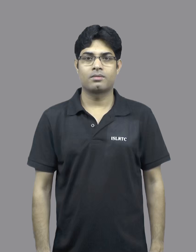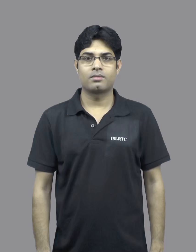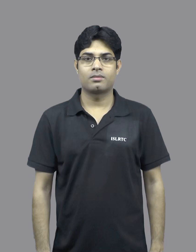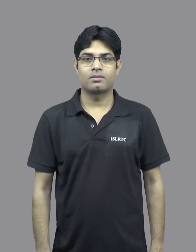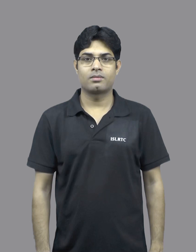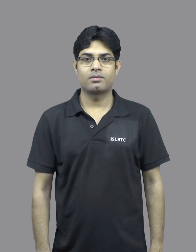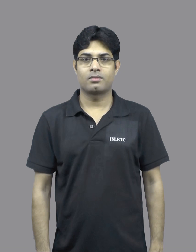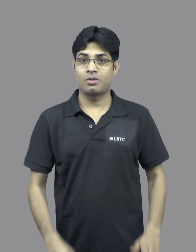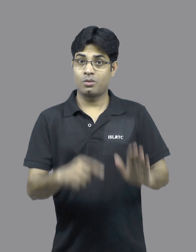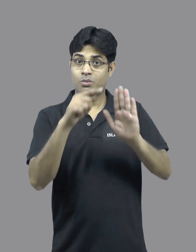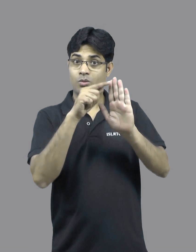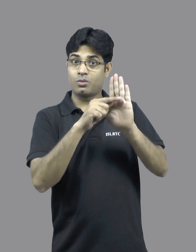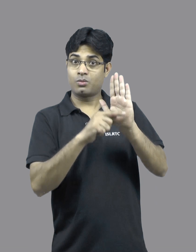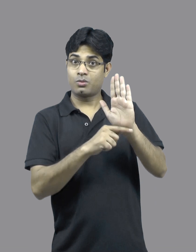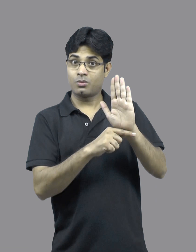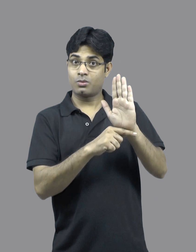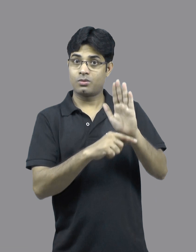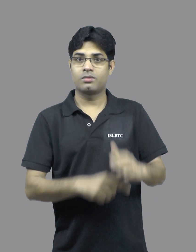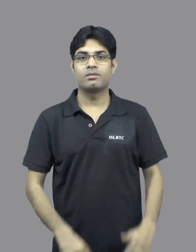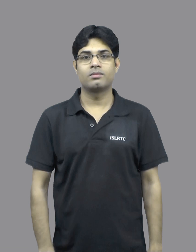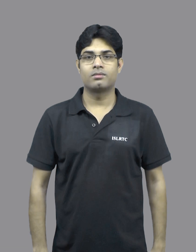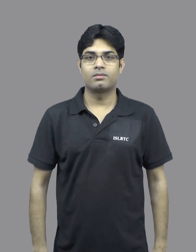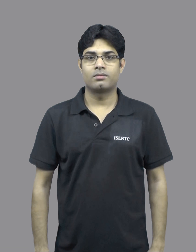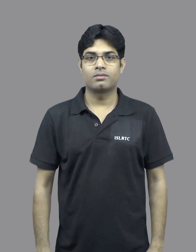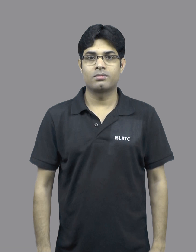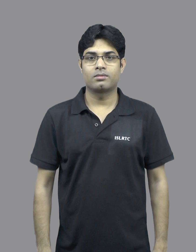Policy